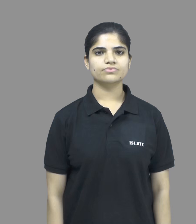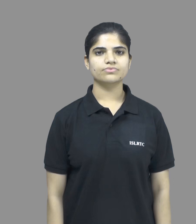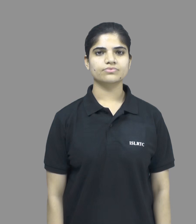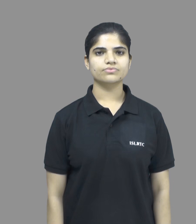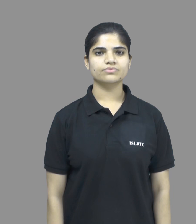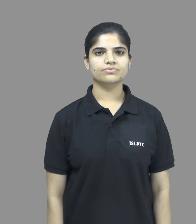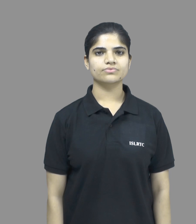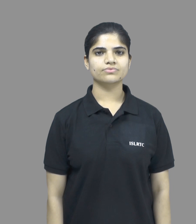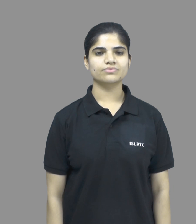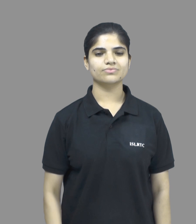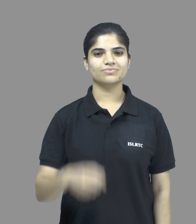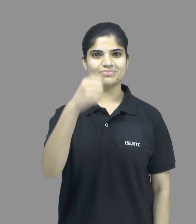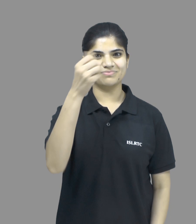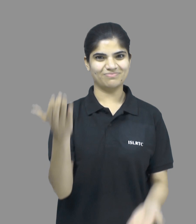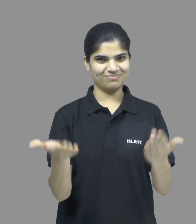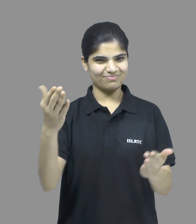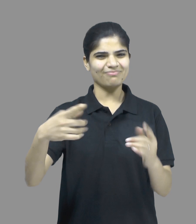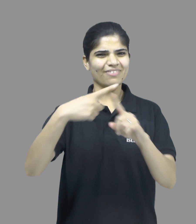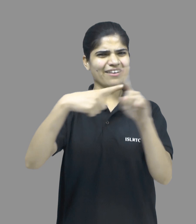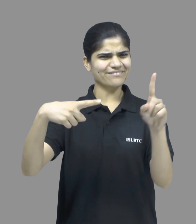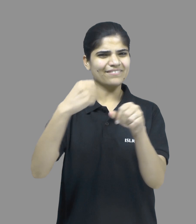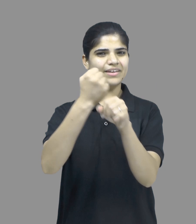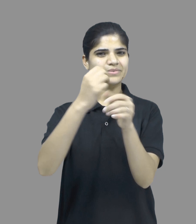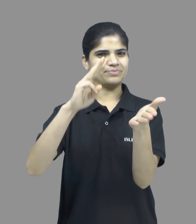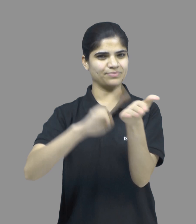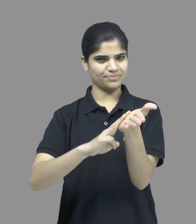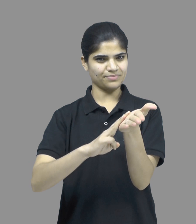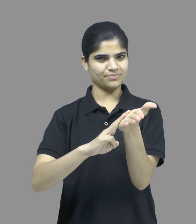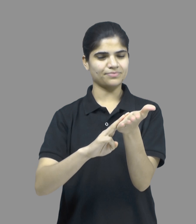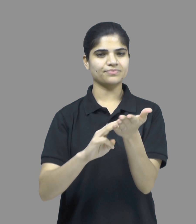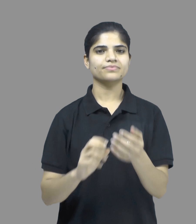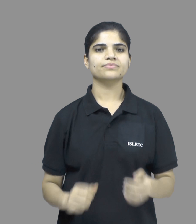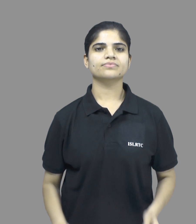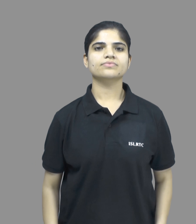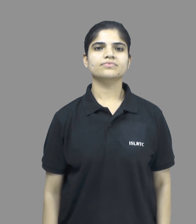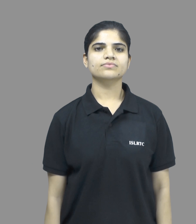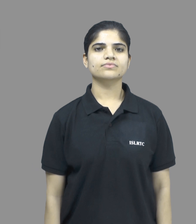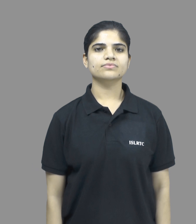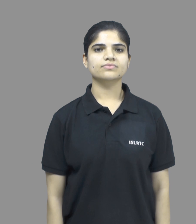Gram